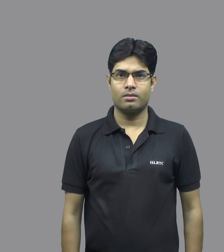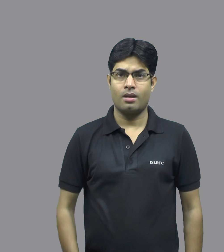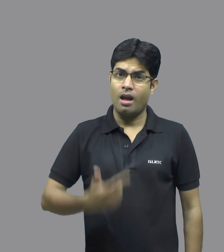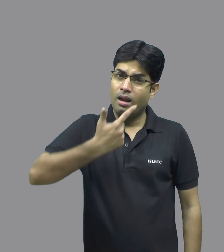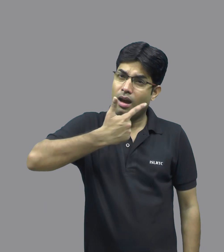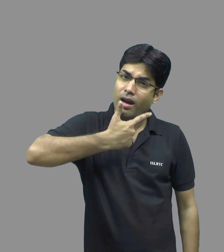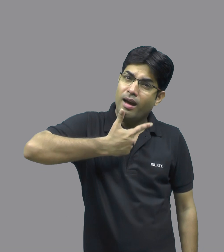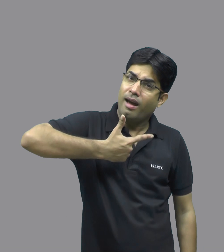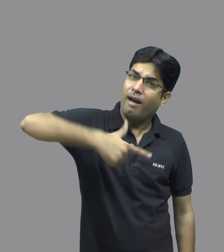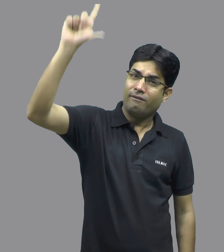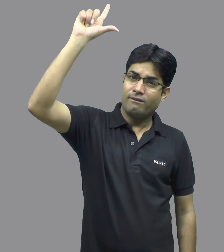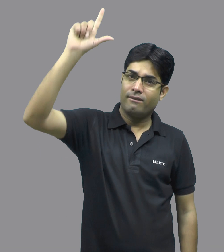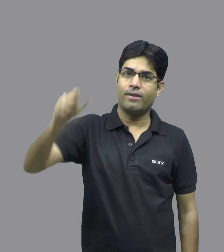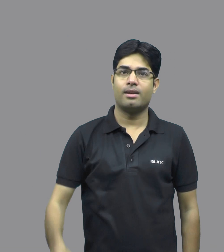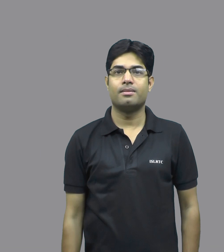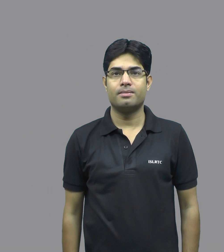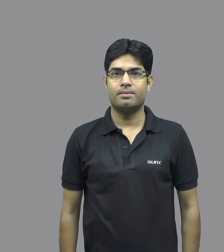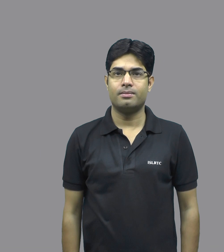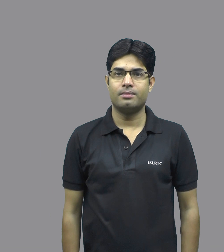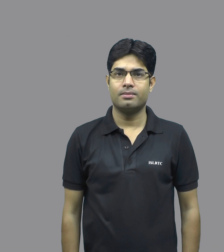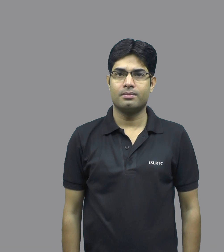Forever